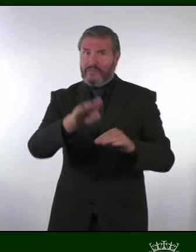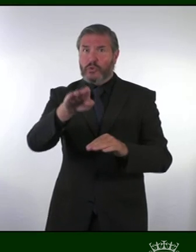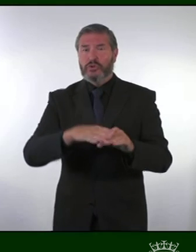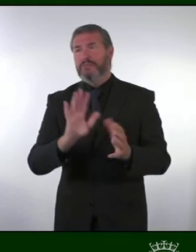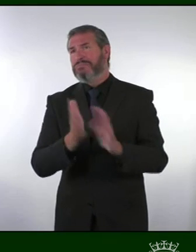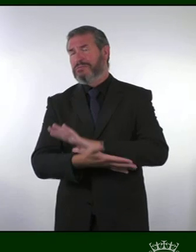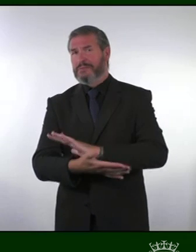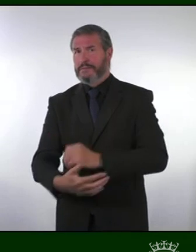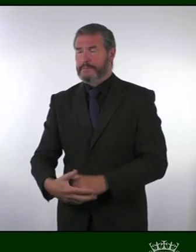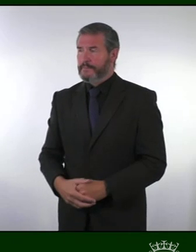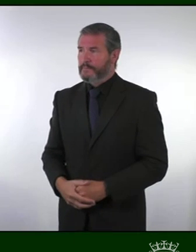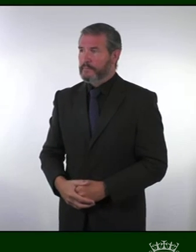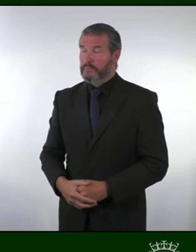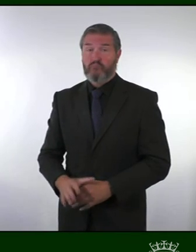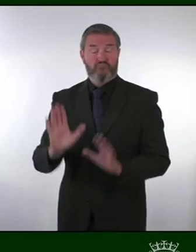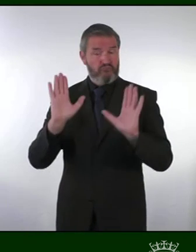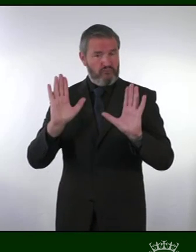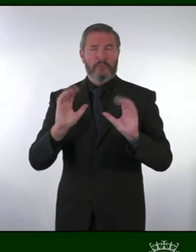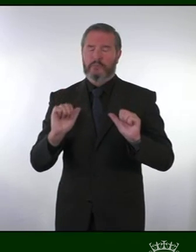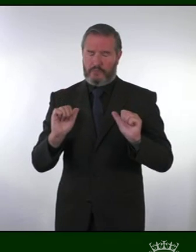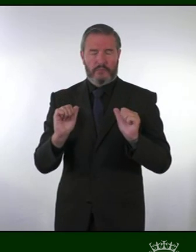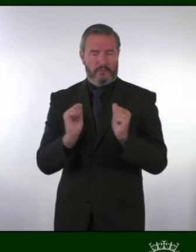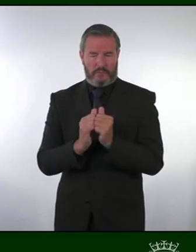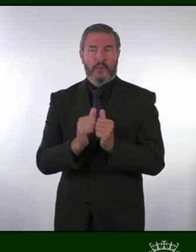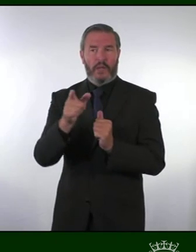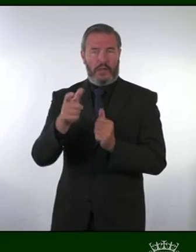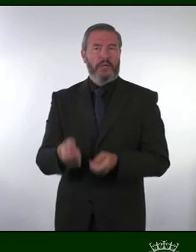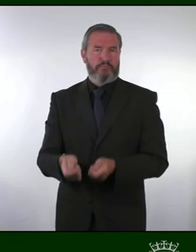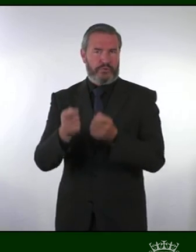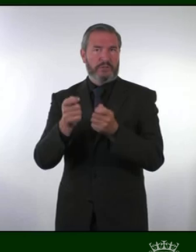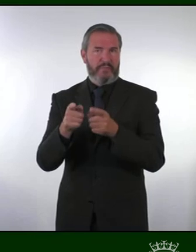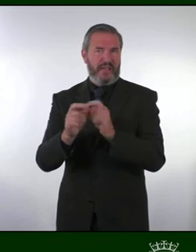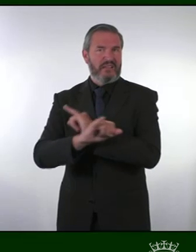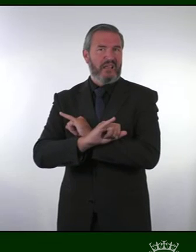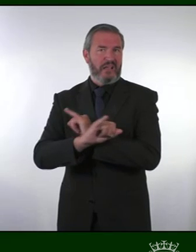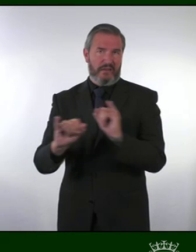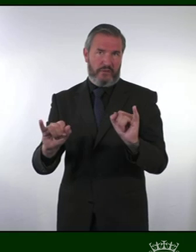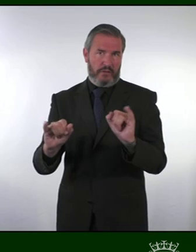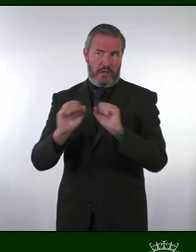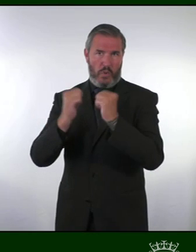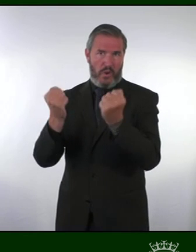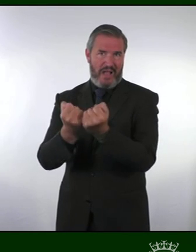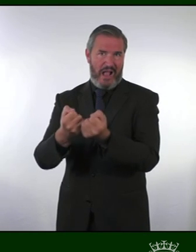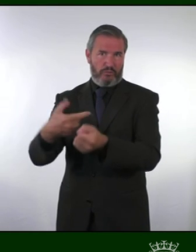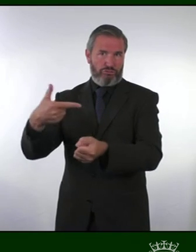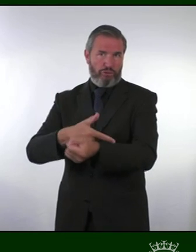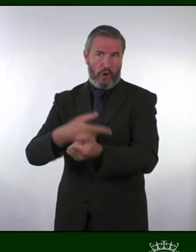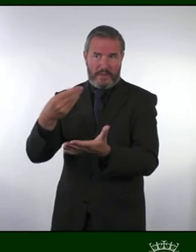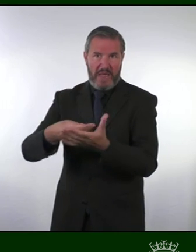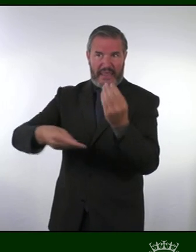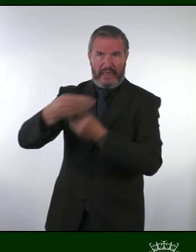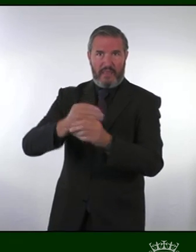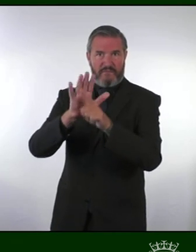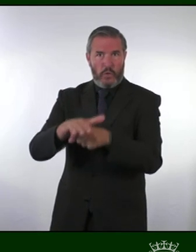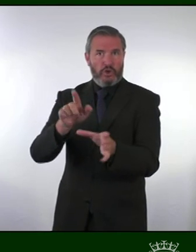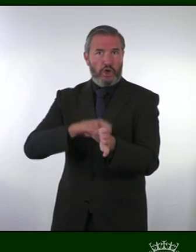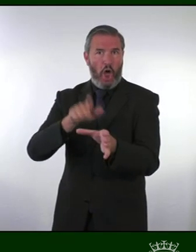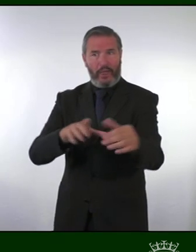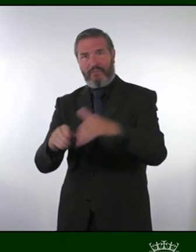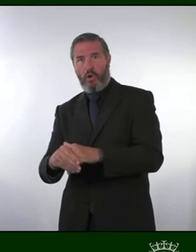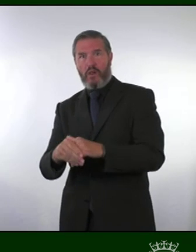My honourable Friend is absolutely right to point out the evil that is done by drug gangs around the whole country.